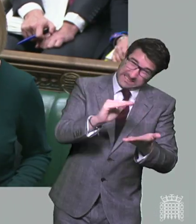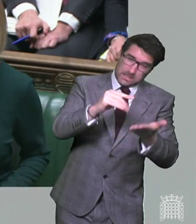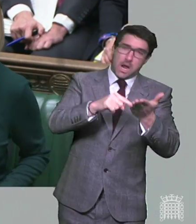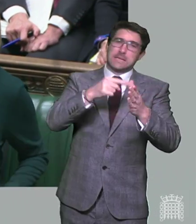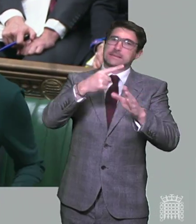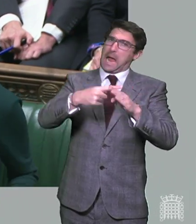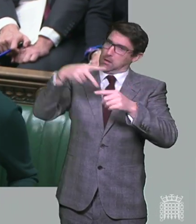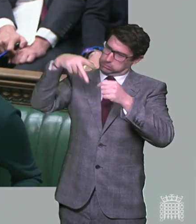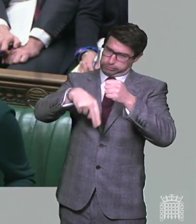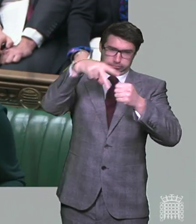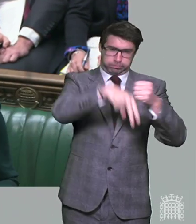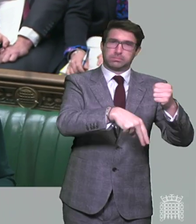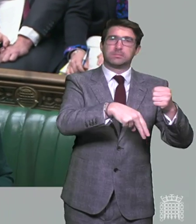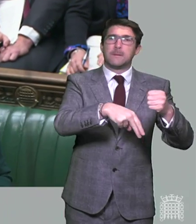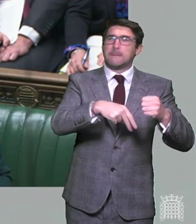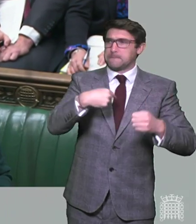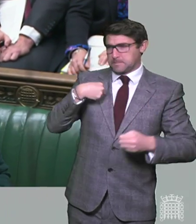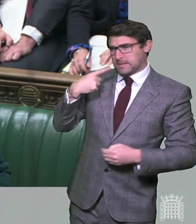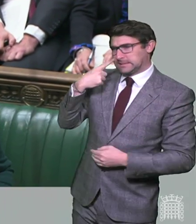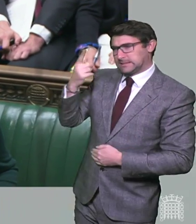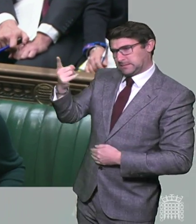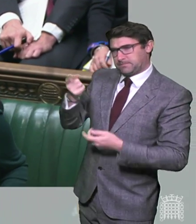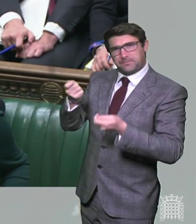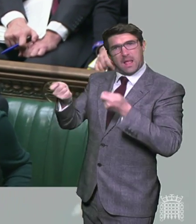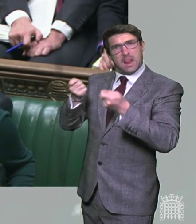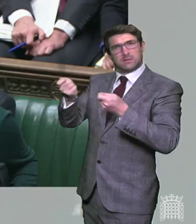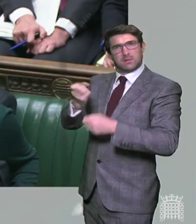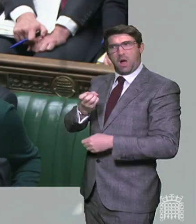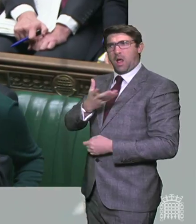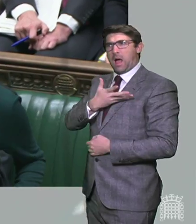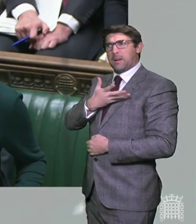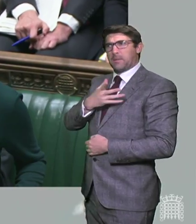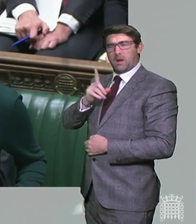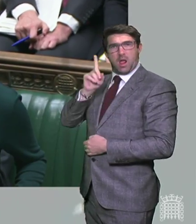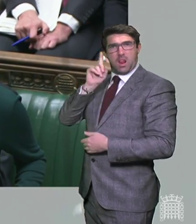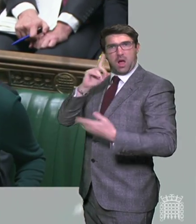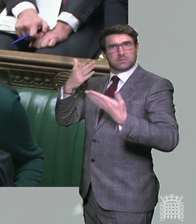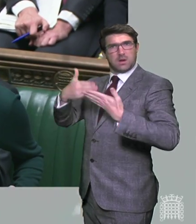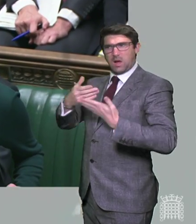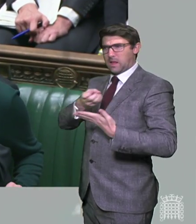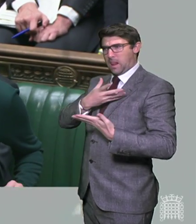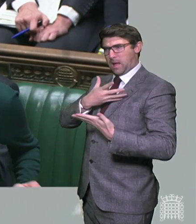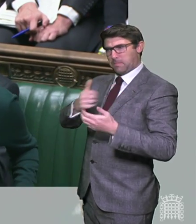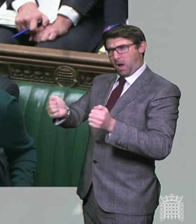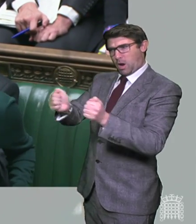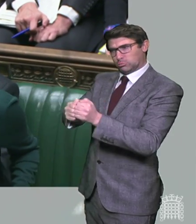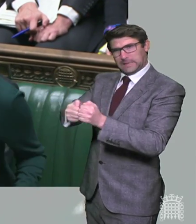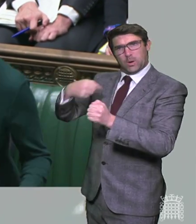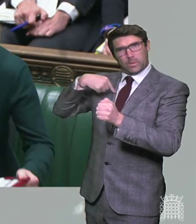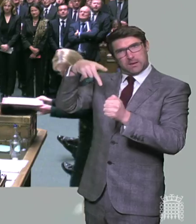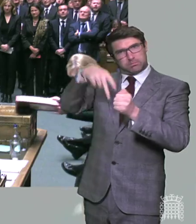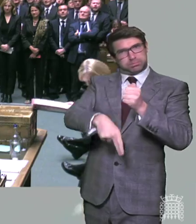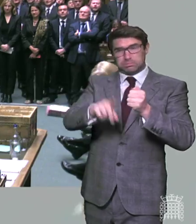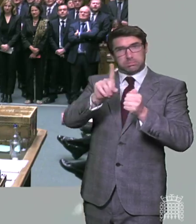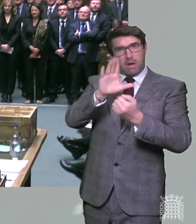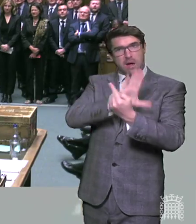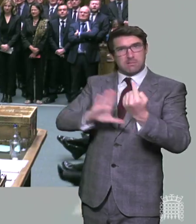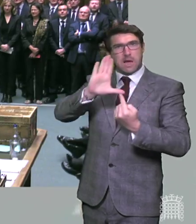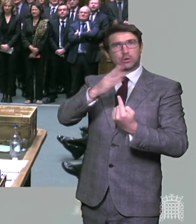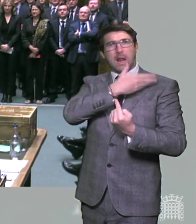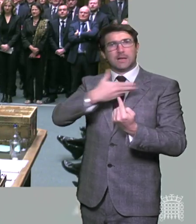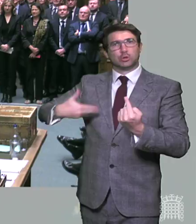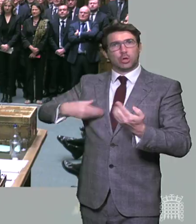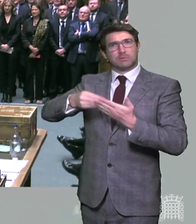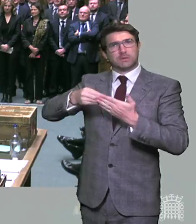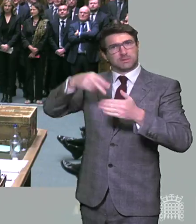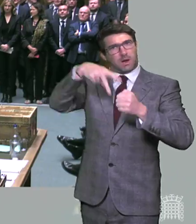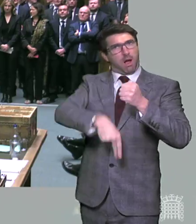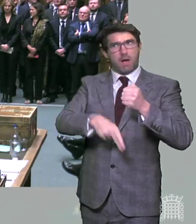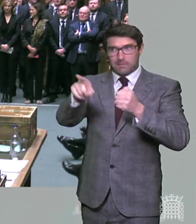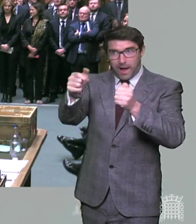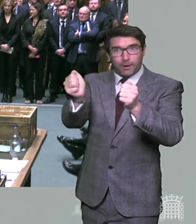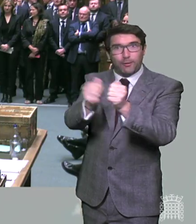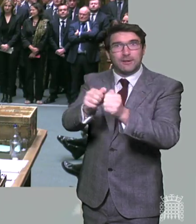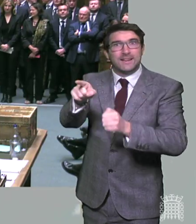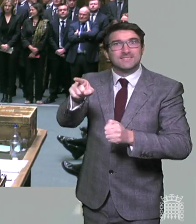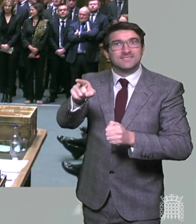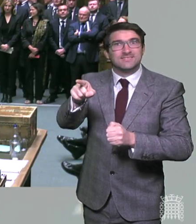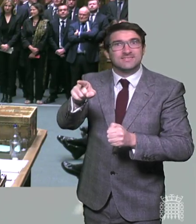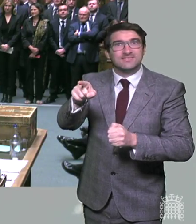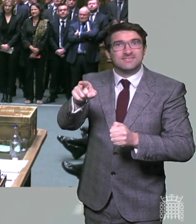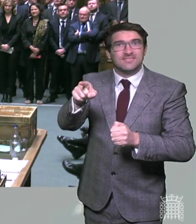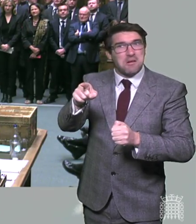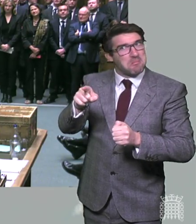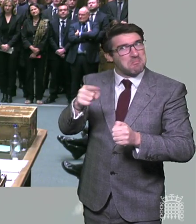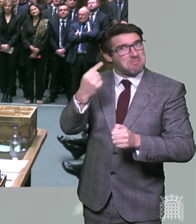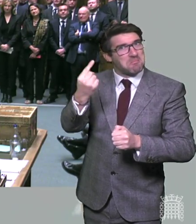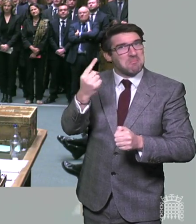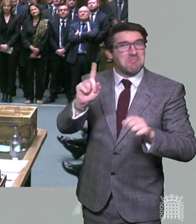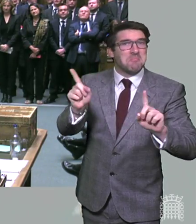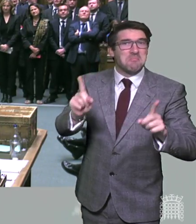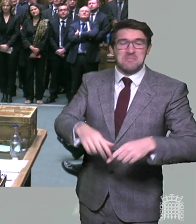I notice that the right honourable and learned Gentleman had a Damascene conversion last night when he backed our cut to national insurance.